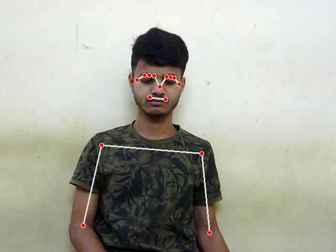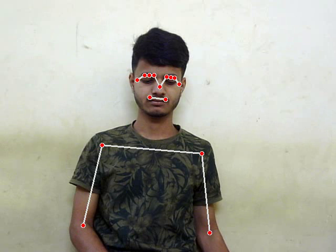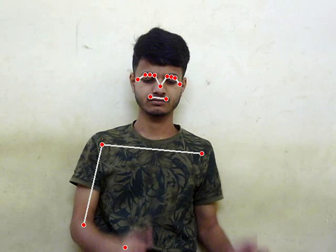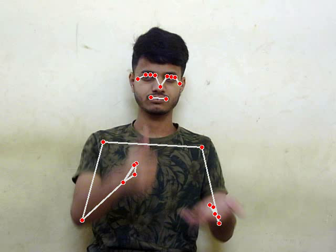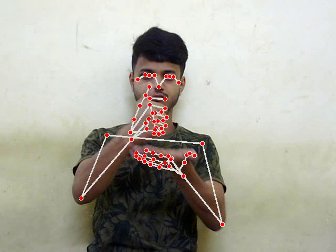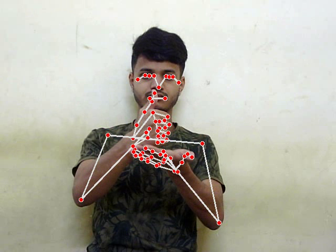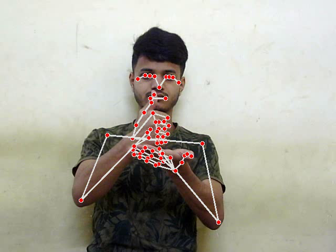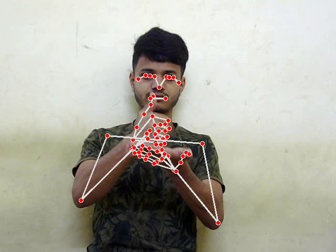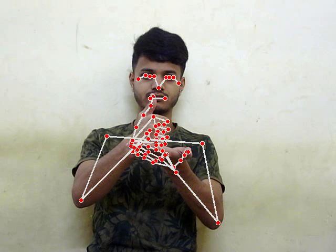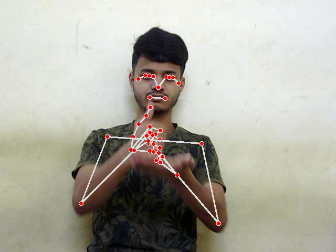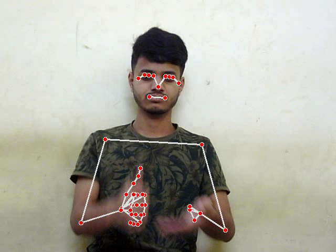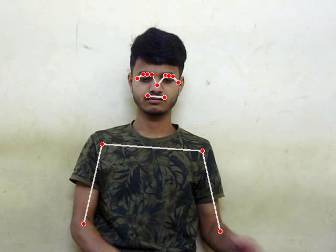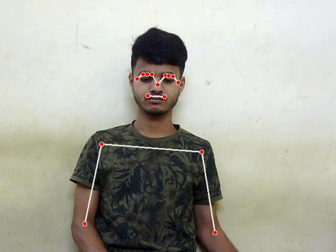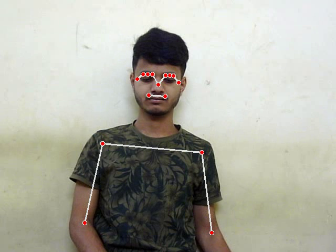help